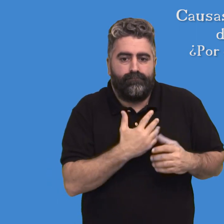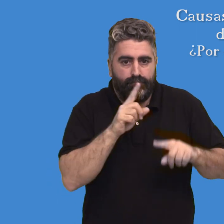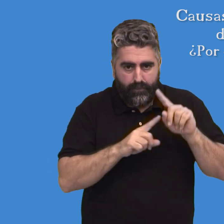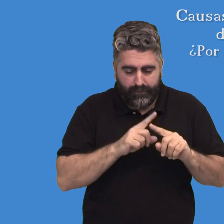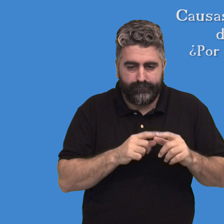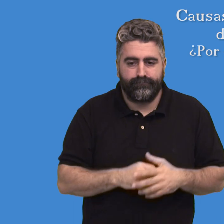problema